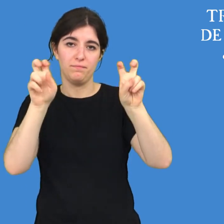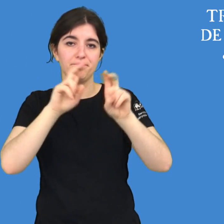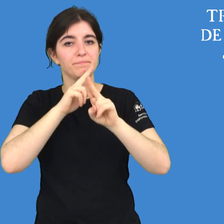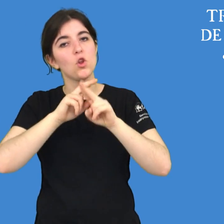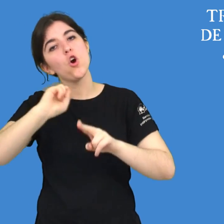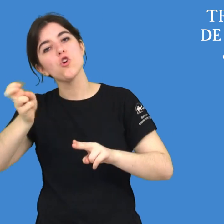nombre